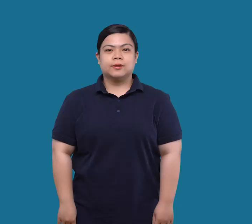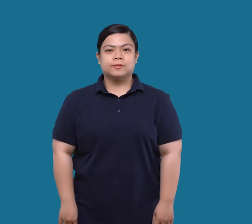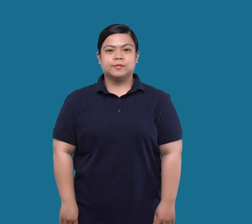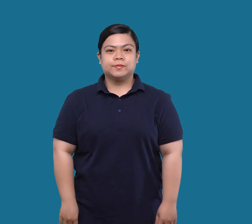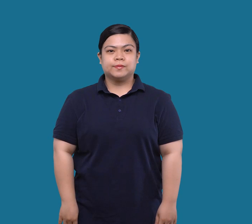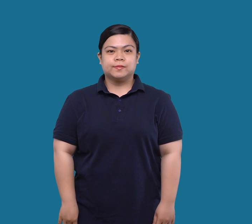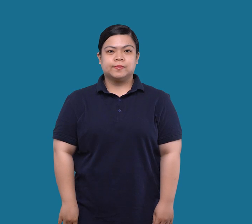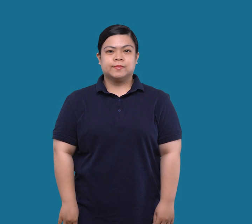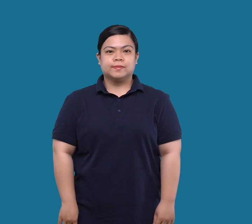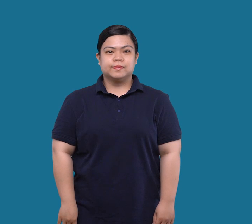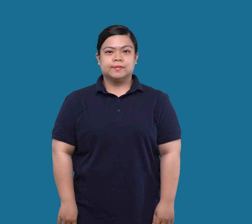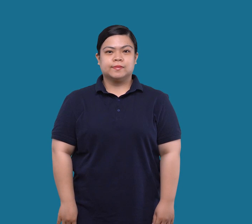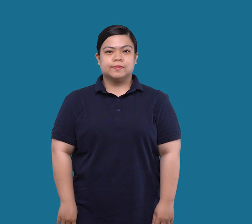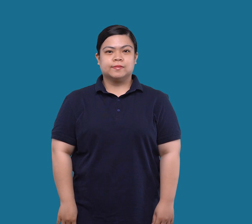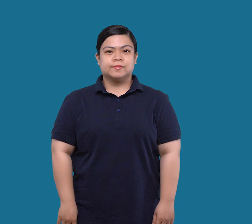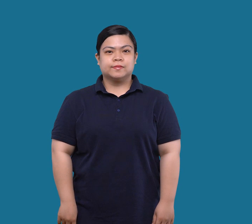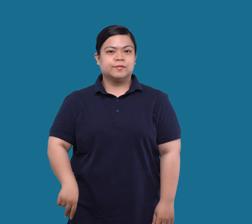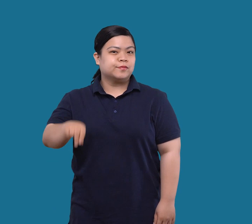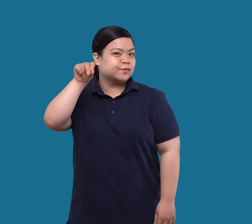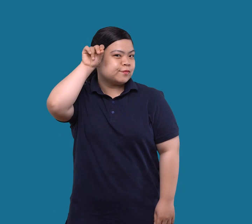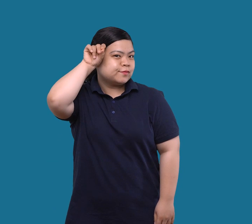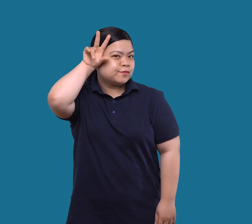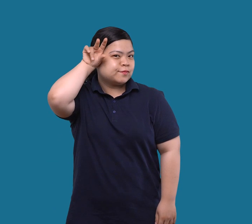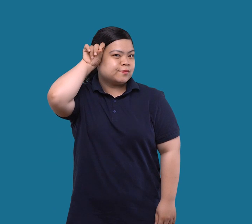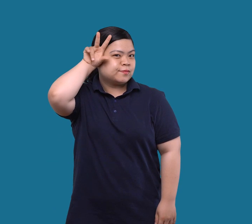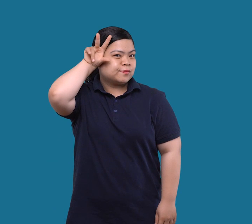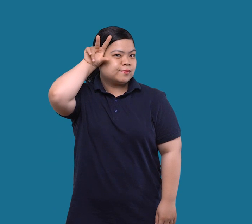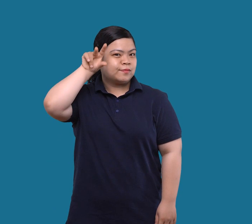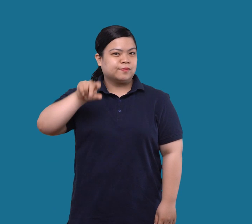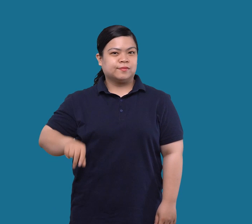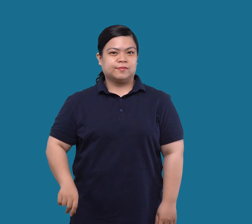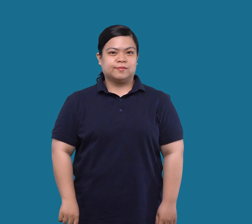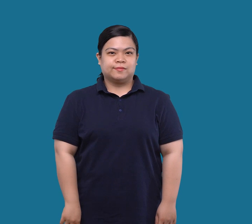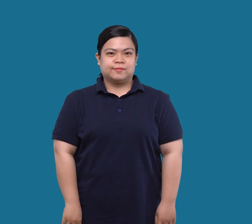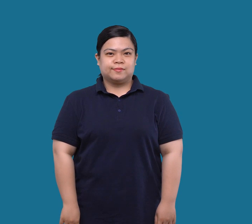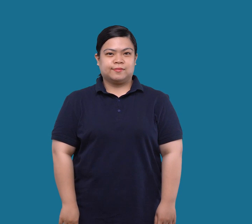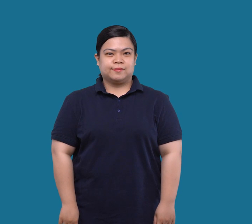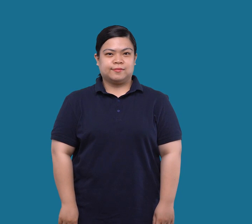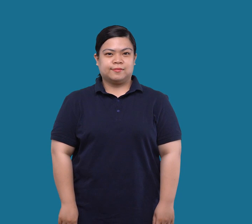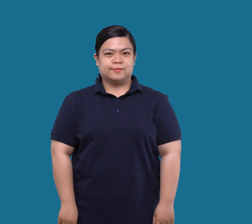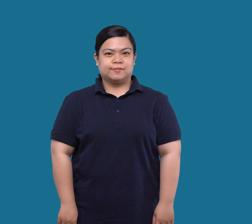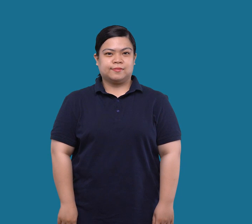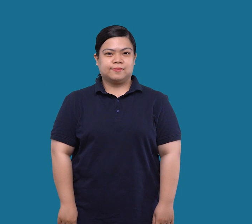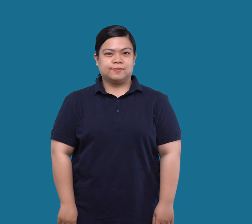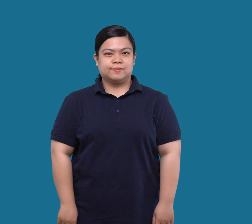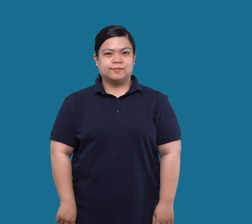Võ Thị Sáu